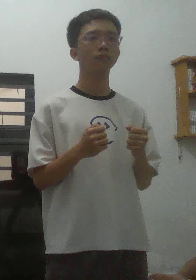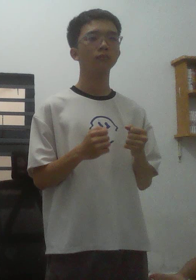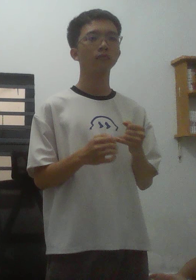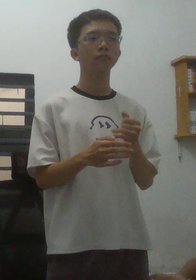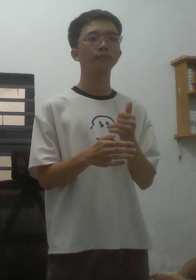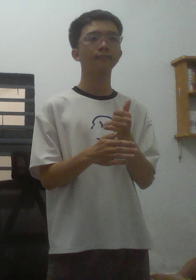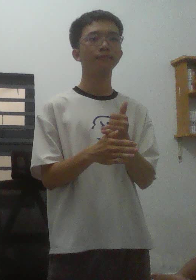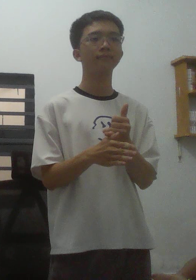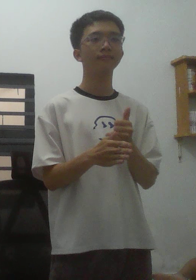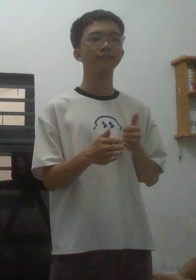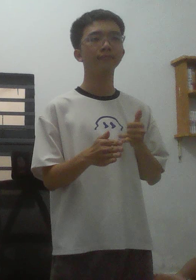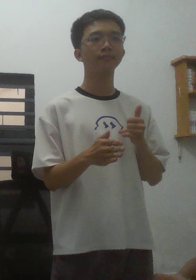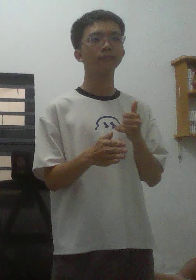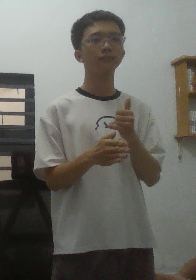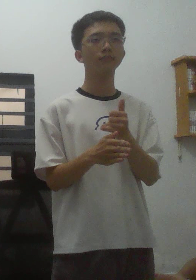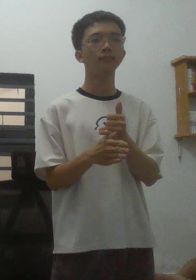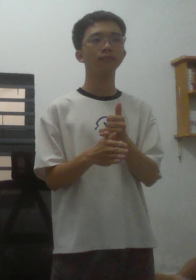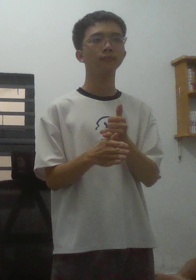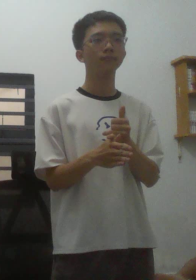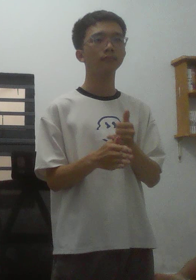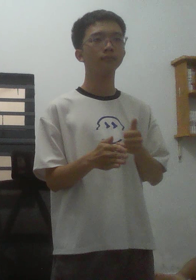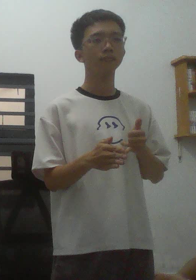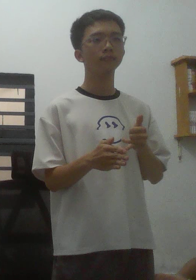cuoi thang